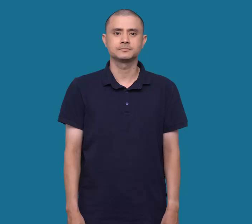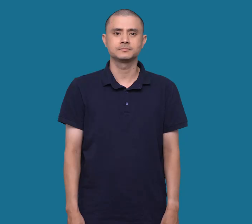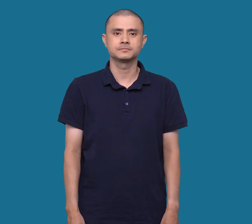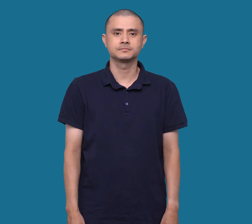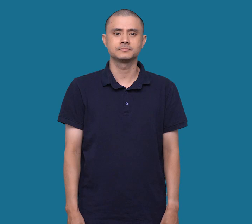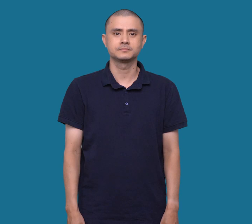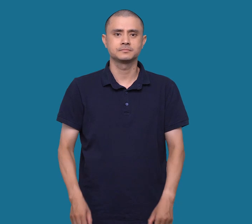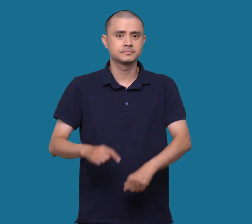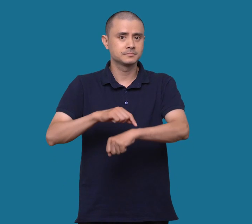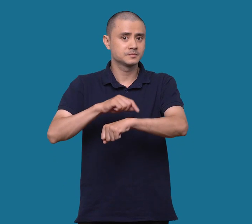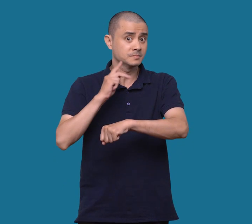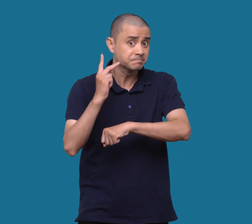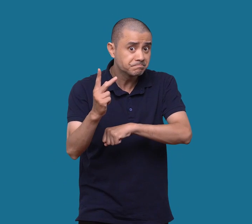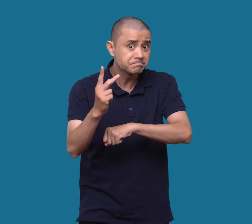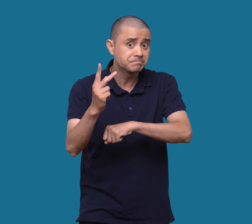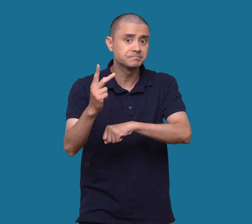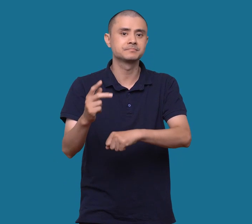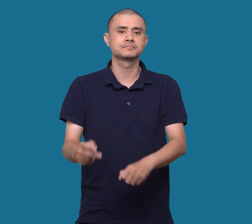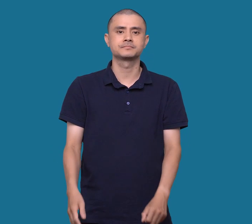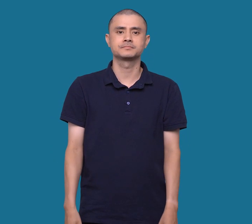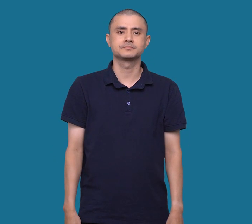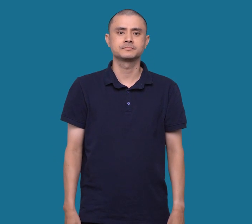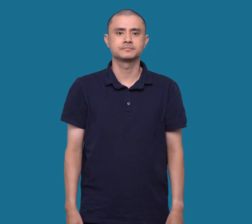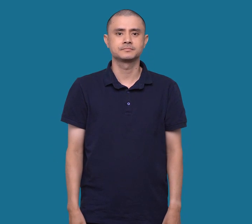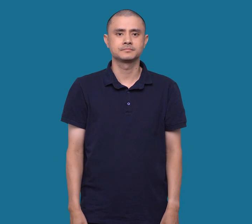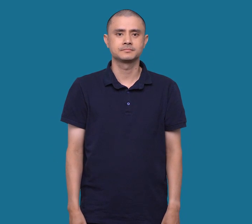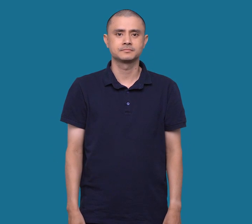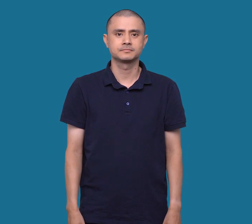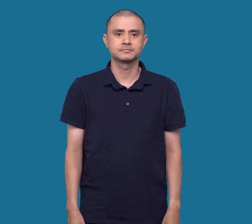kịp thời